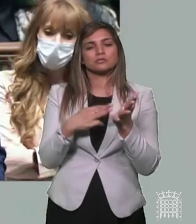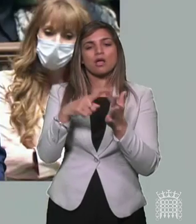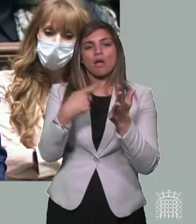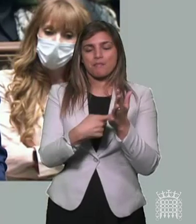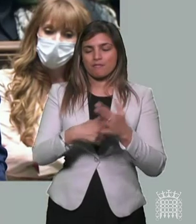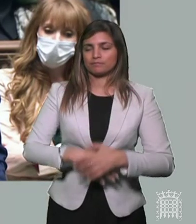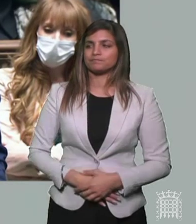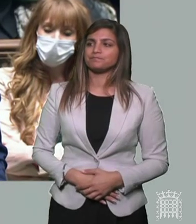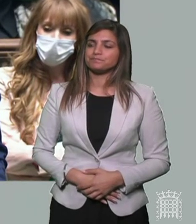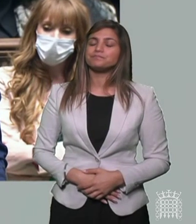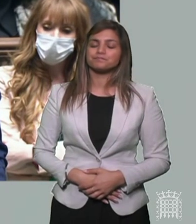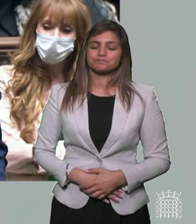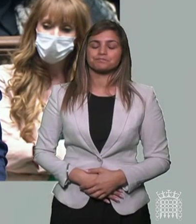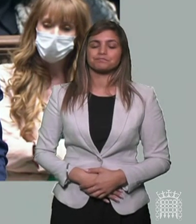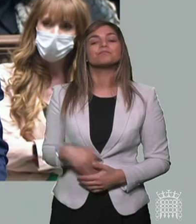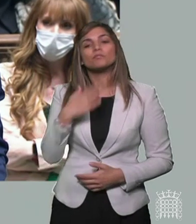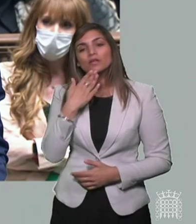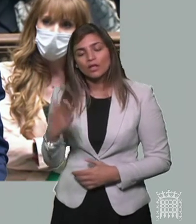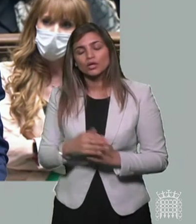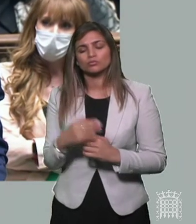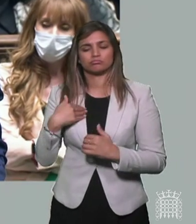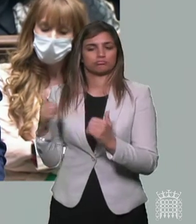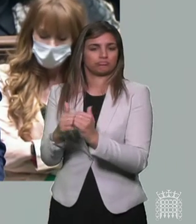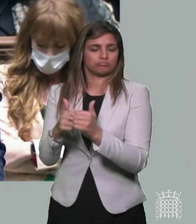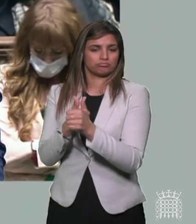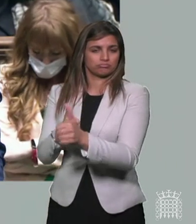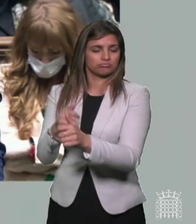I join the comments about Jack Dromey.